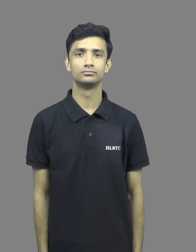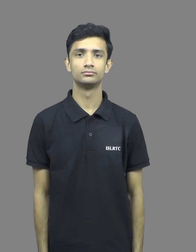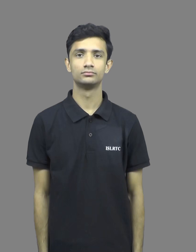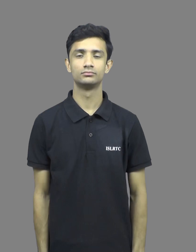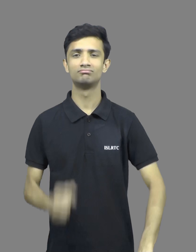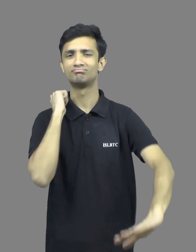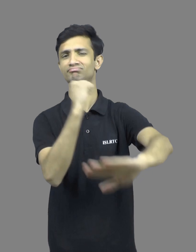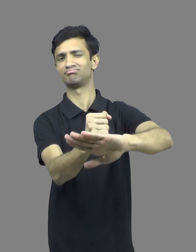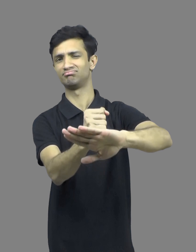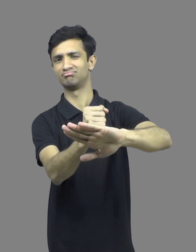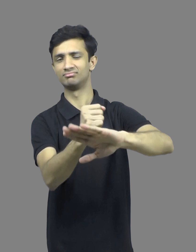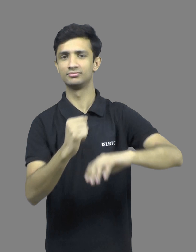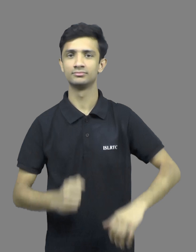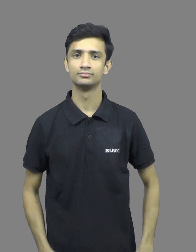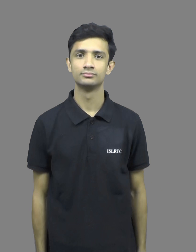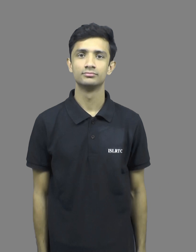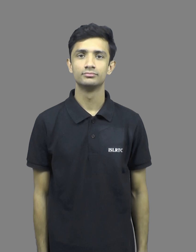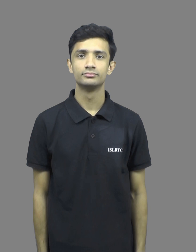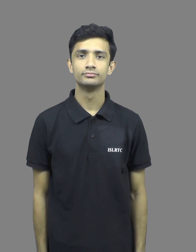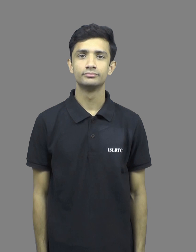Backstab Betray